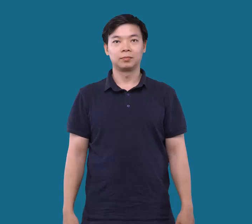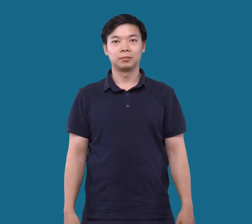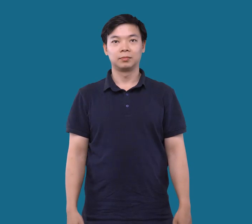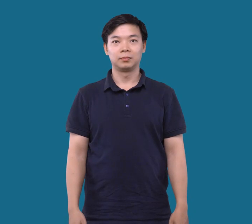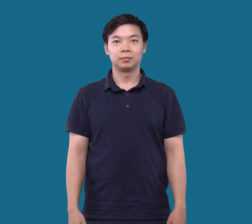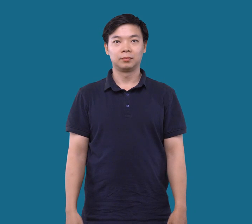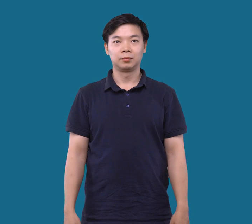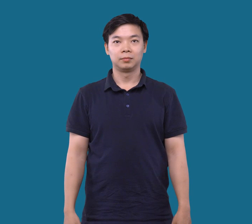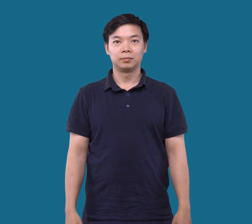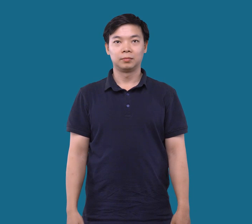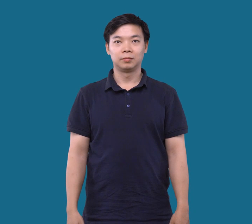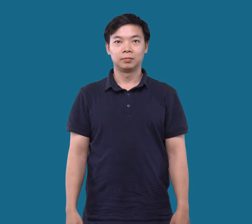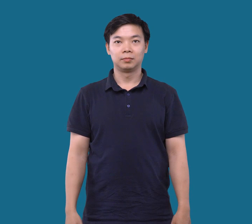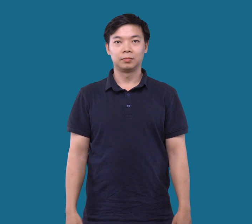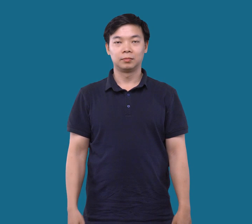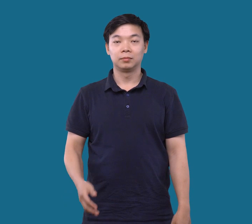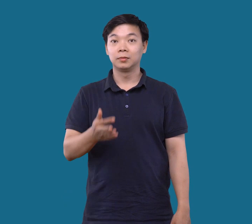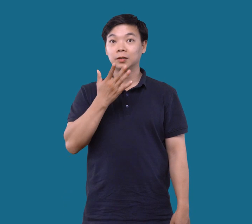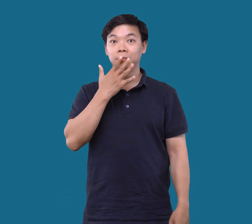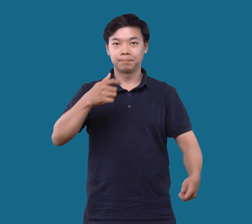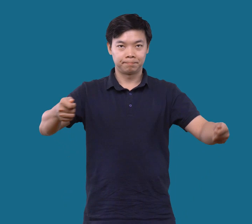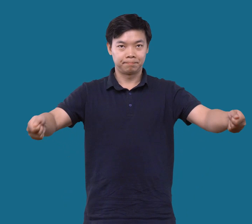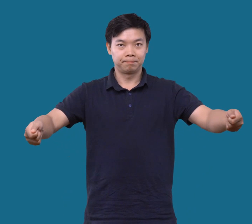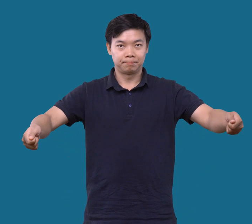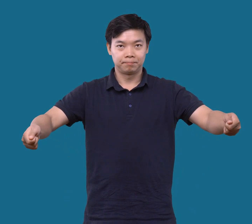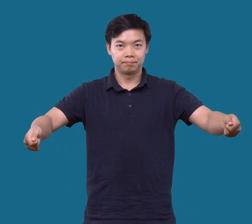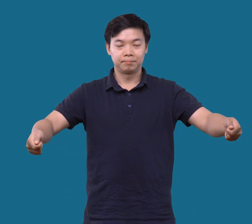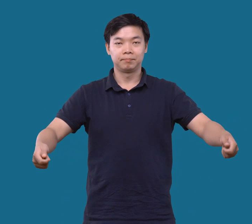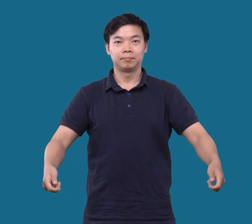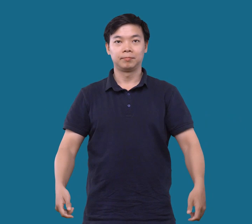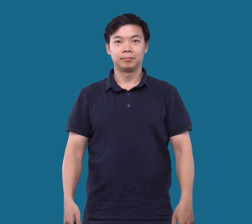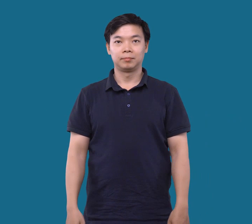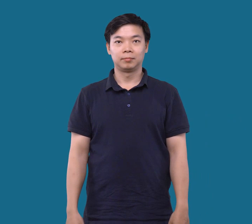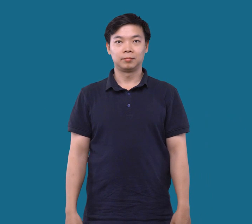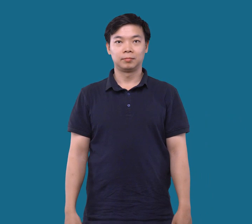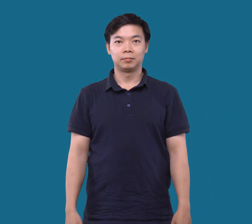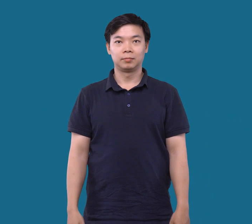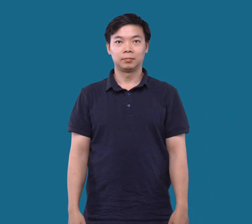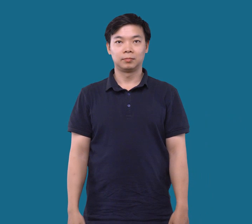mâm cơm